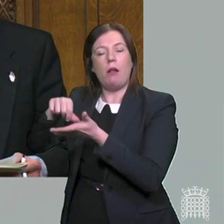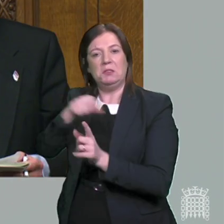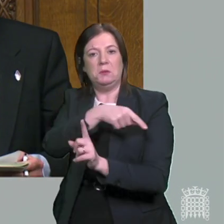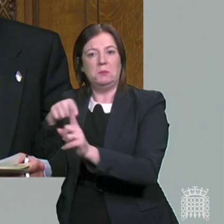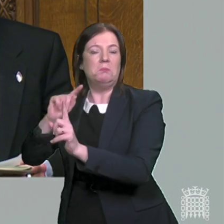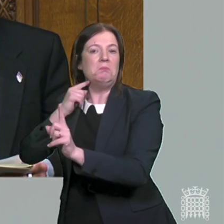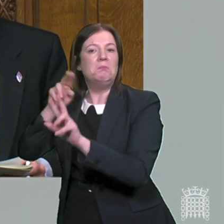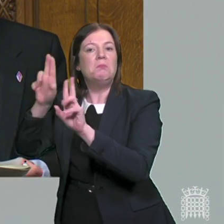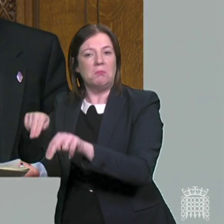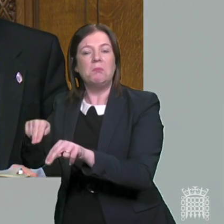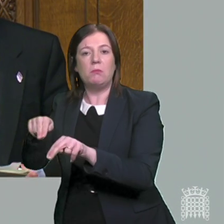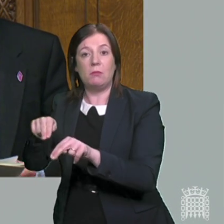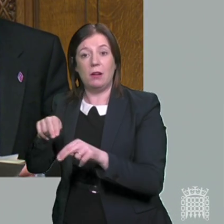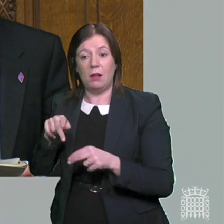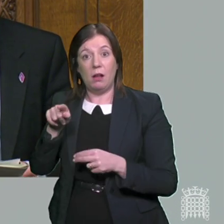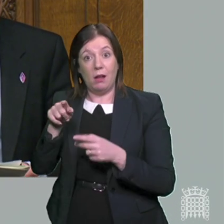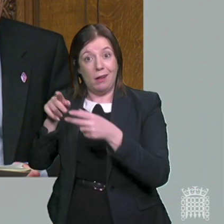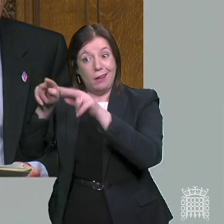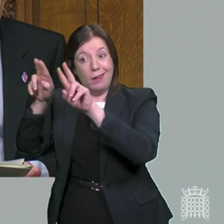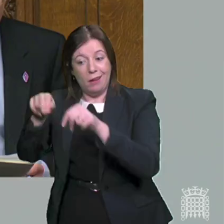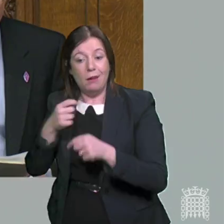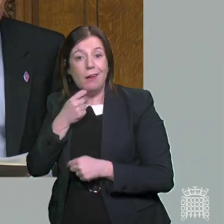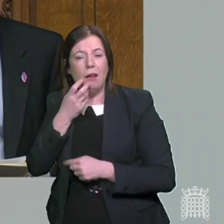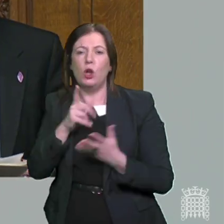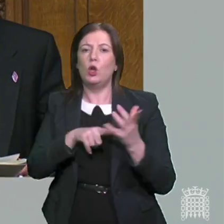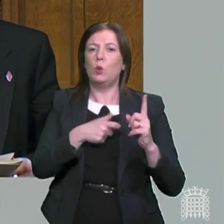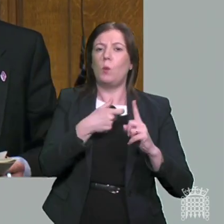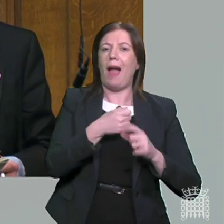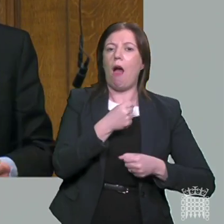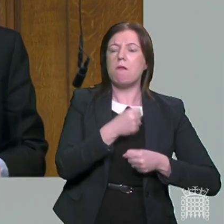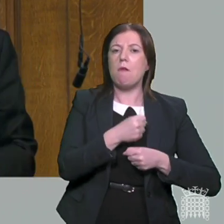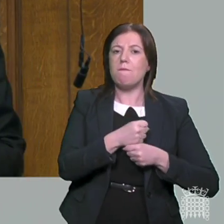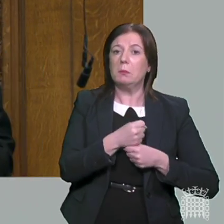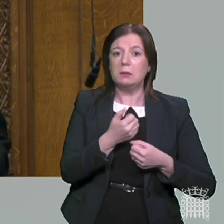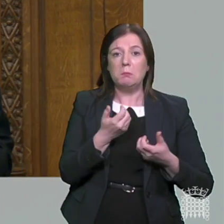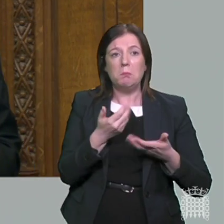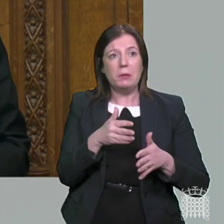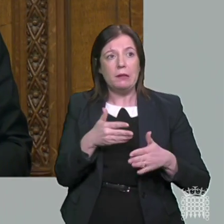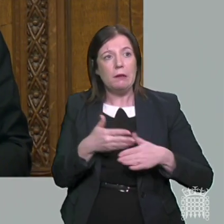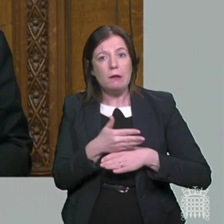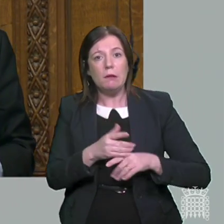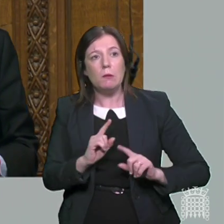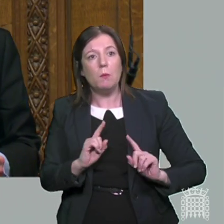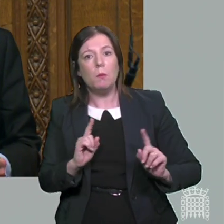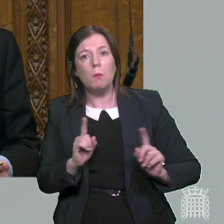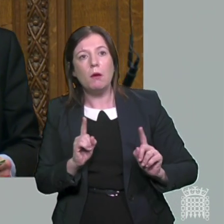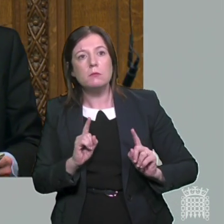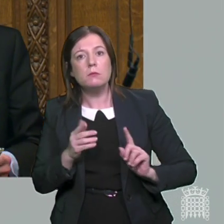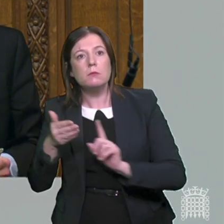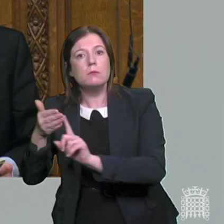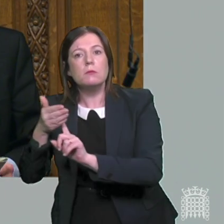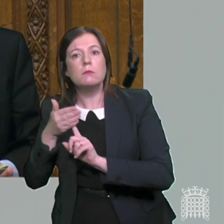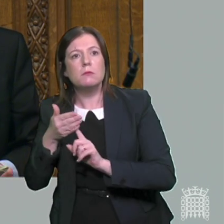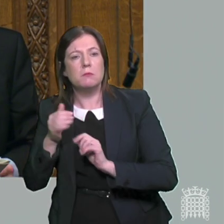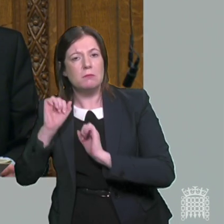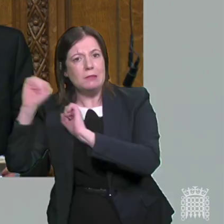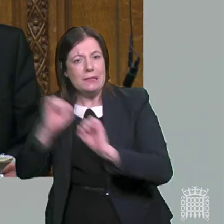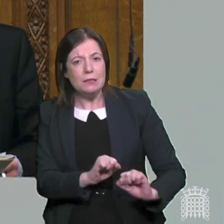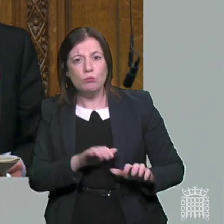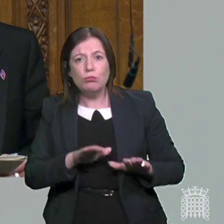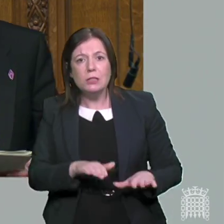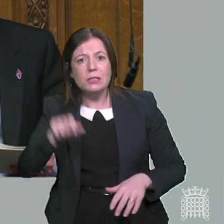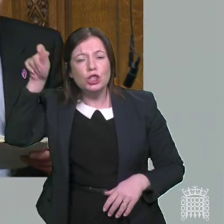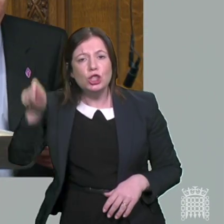In the three years preceding and the days following his murder, the UK Government made little effort to protect the life or protest the death of a British national.